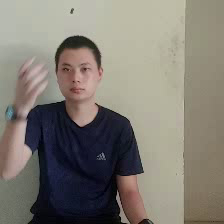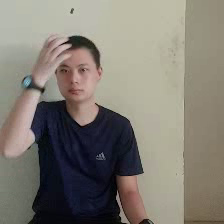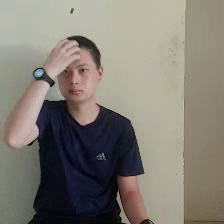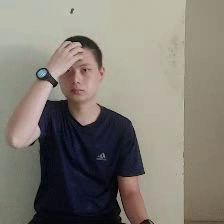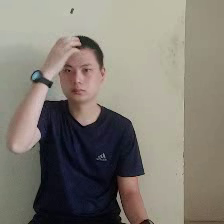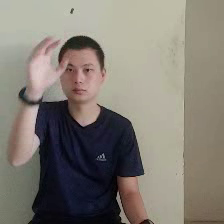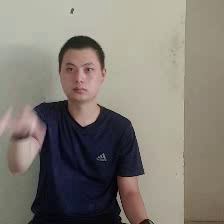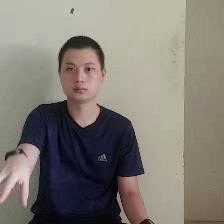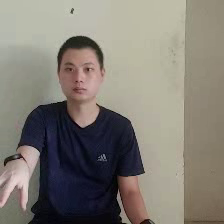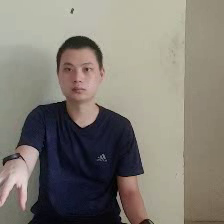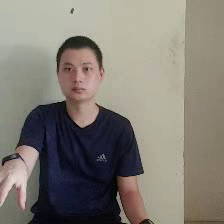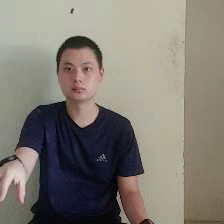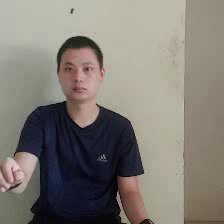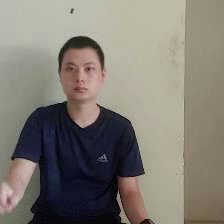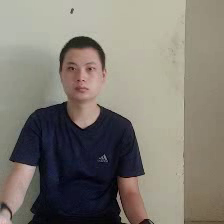Áp dụng